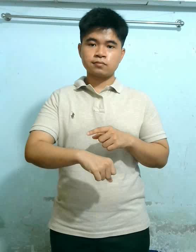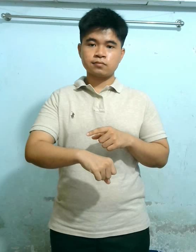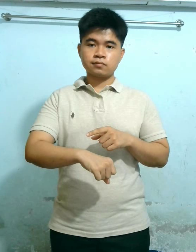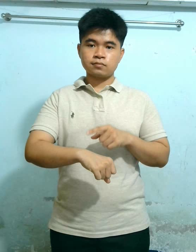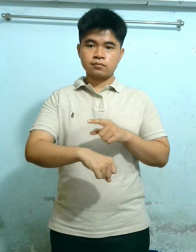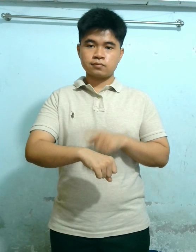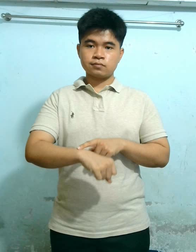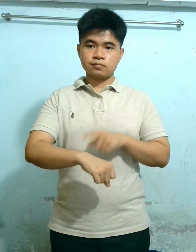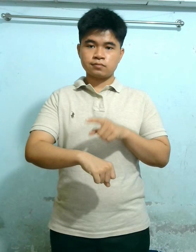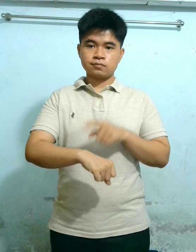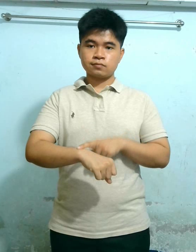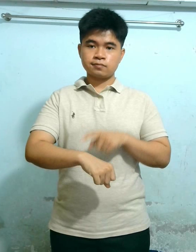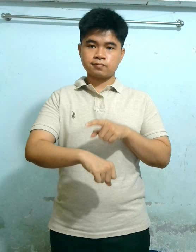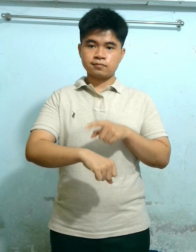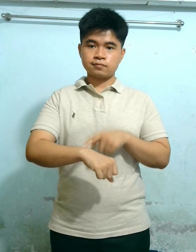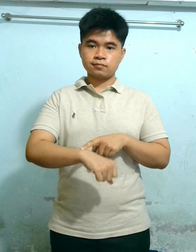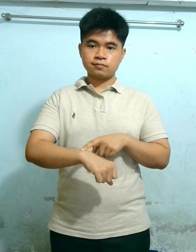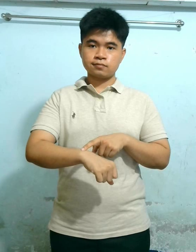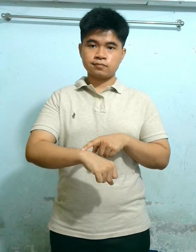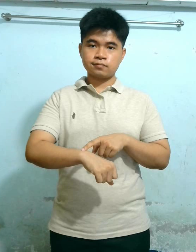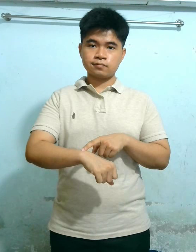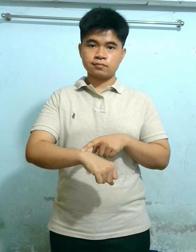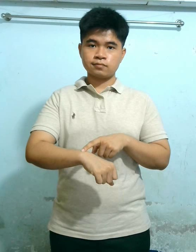gio